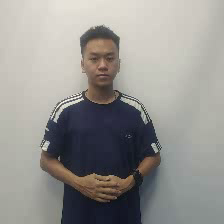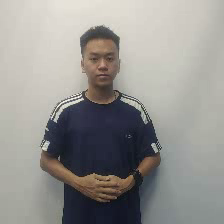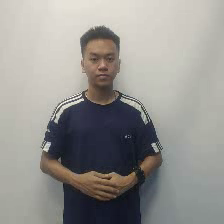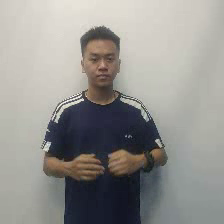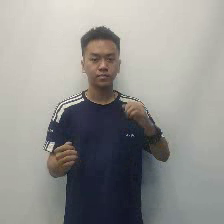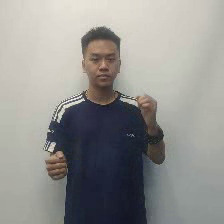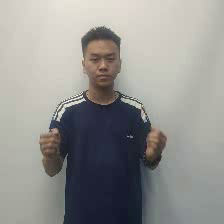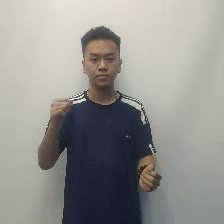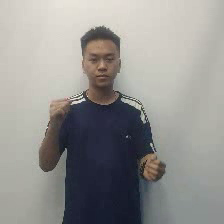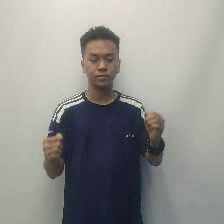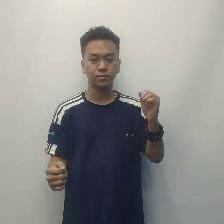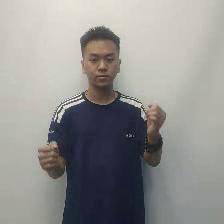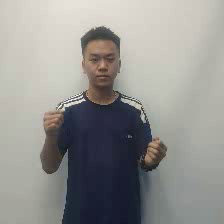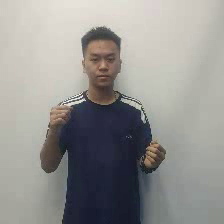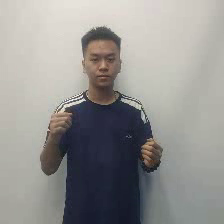Ô tô